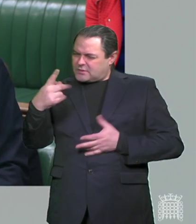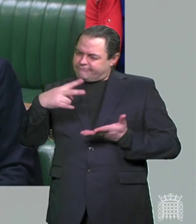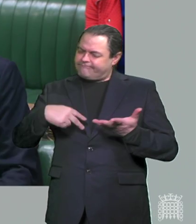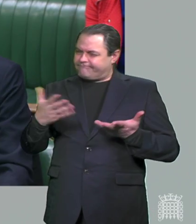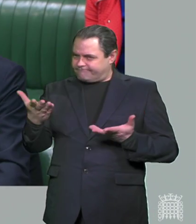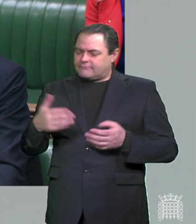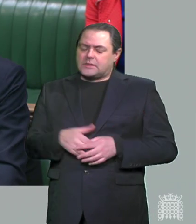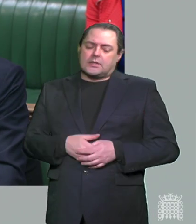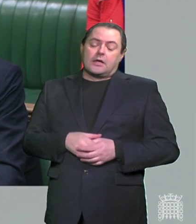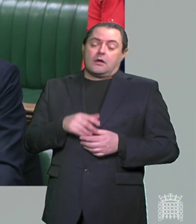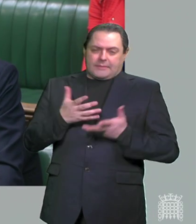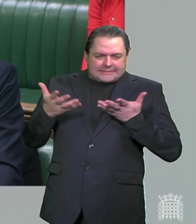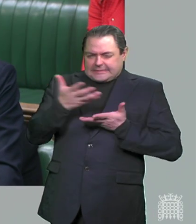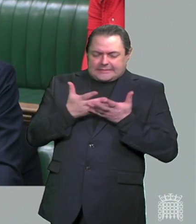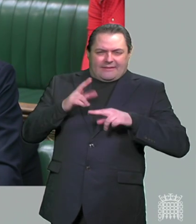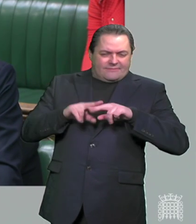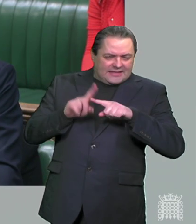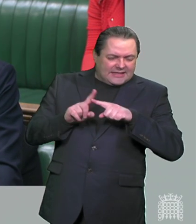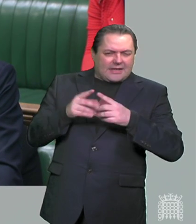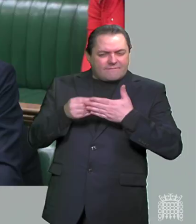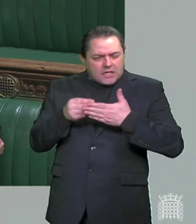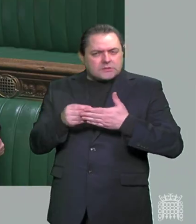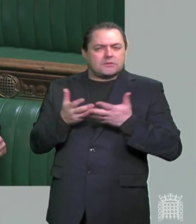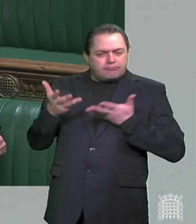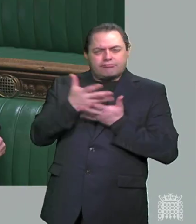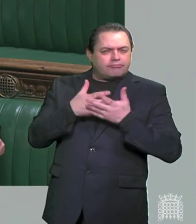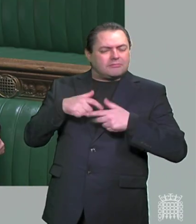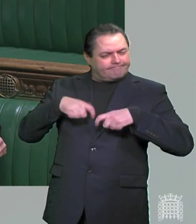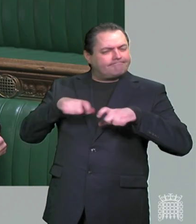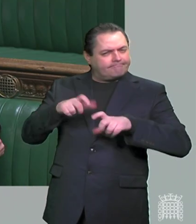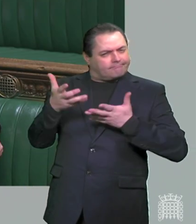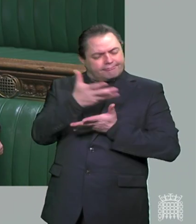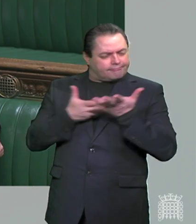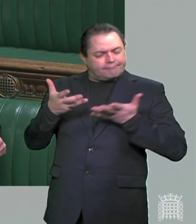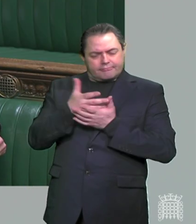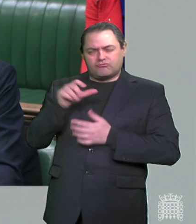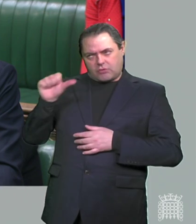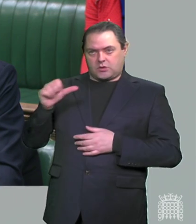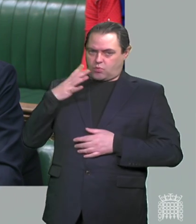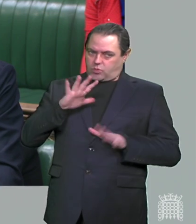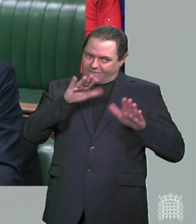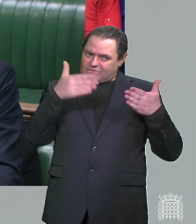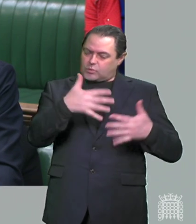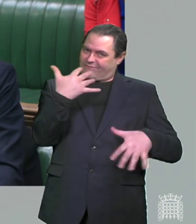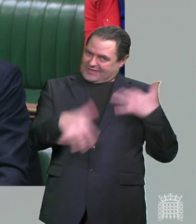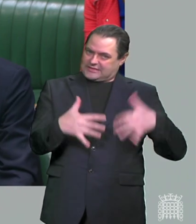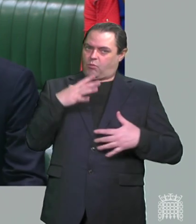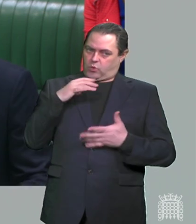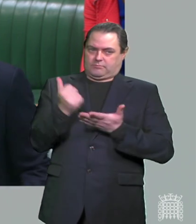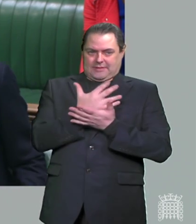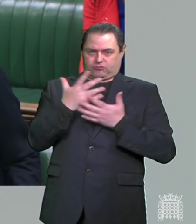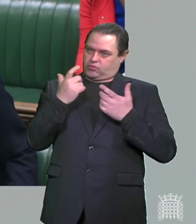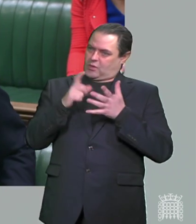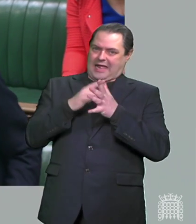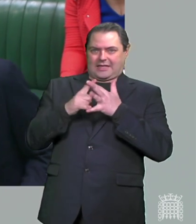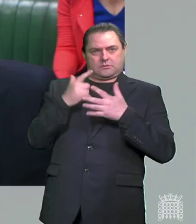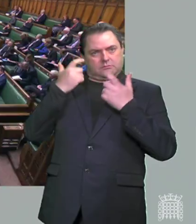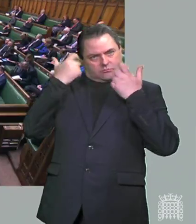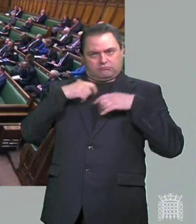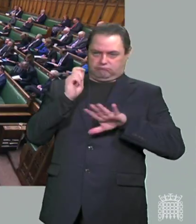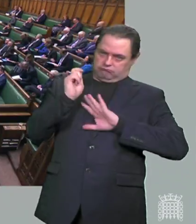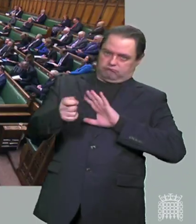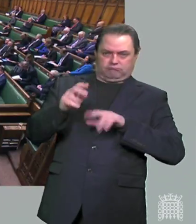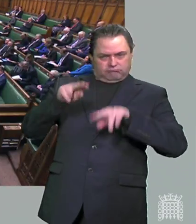Discussions regarding fees and funding are ongoing, but I fully support him in putting victims first and ensuring that those cases are brought on as quickly as possible.